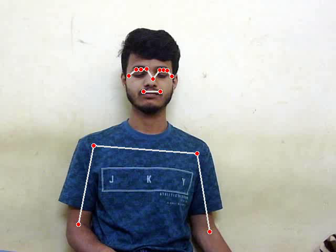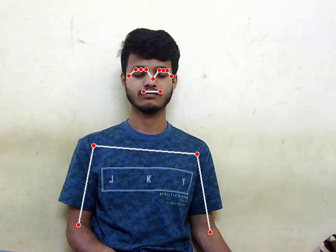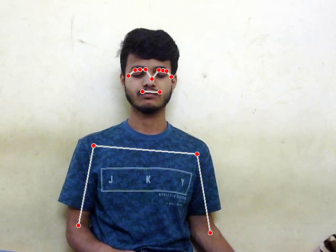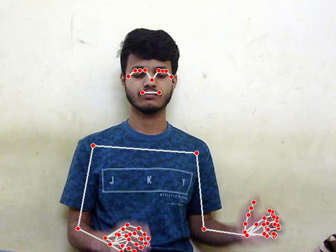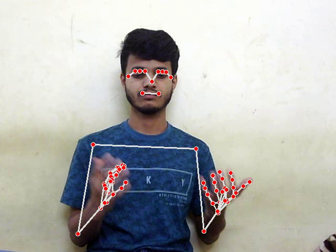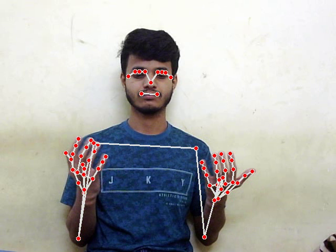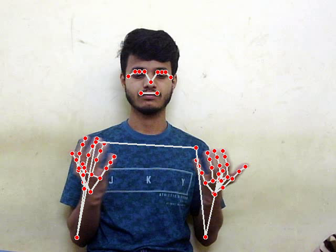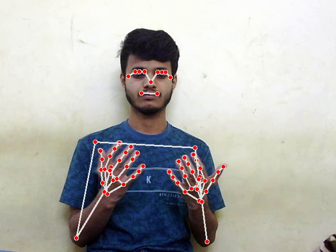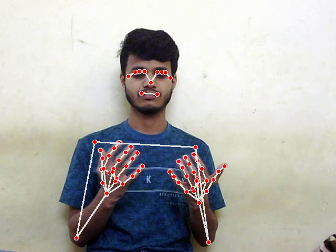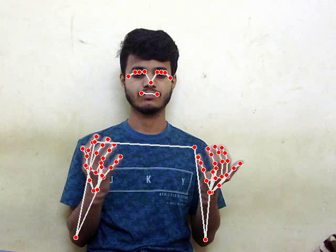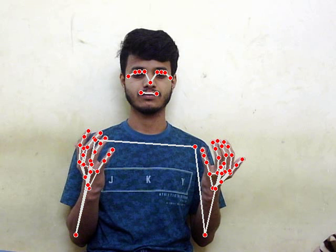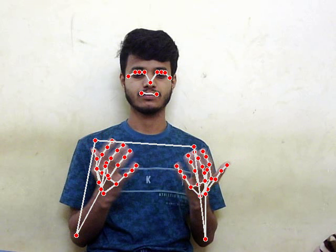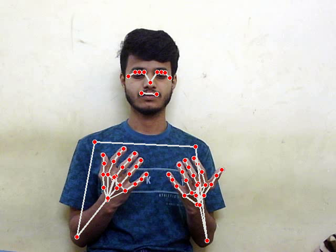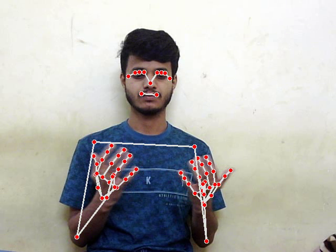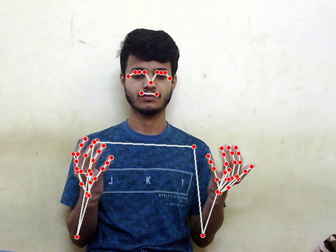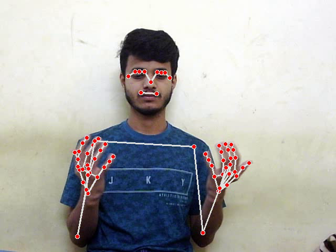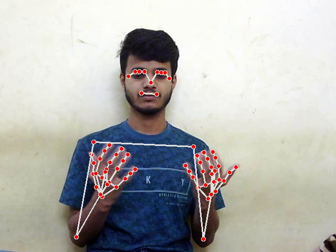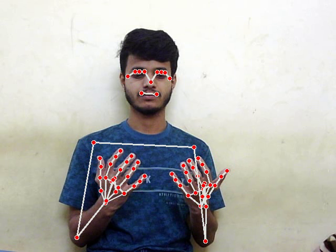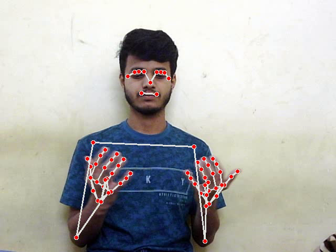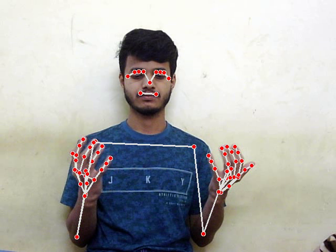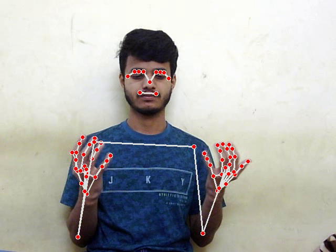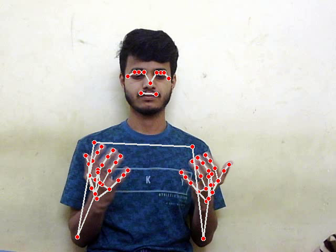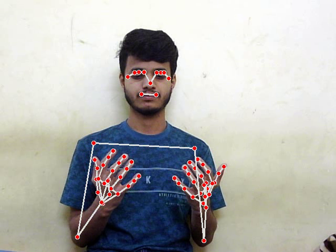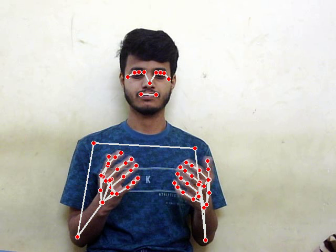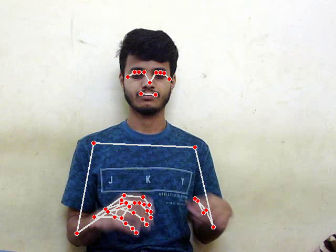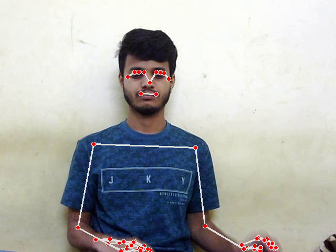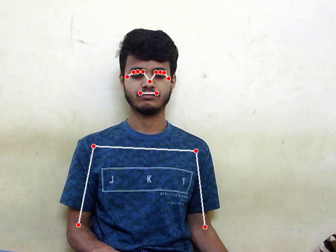what